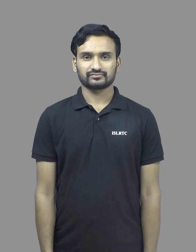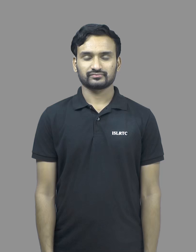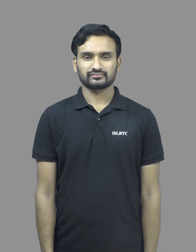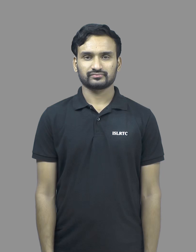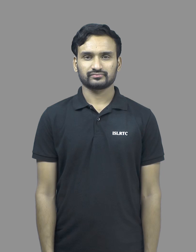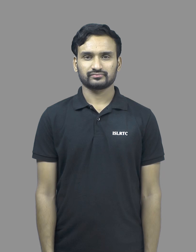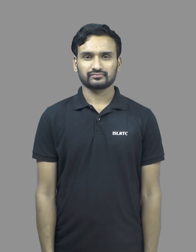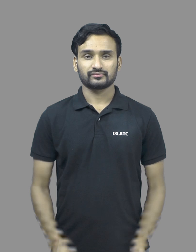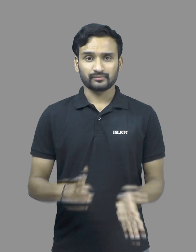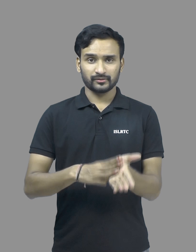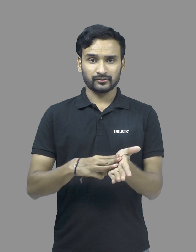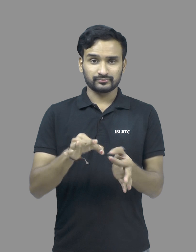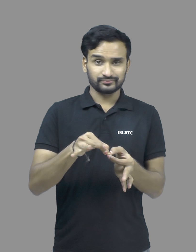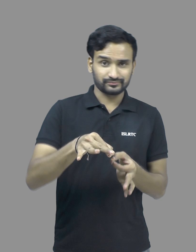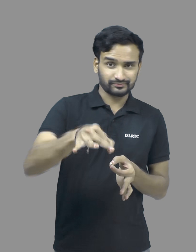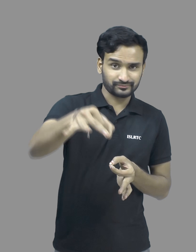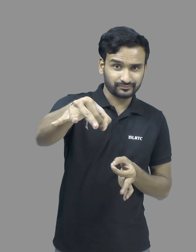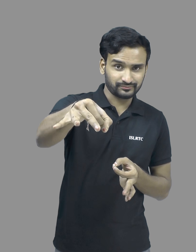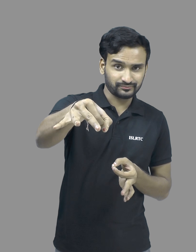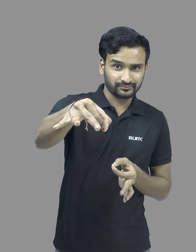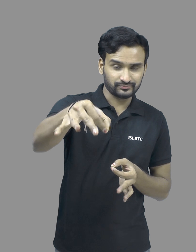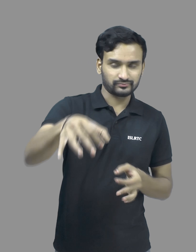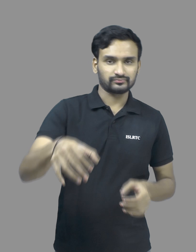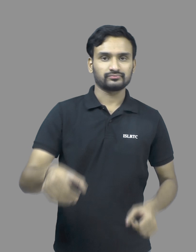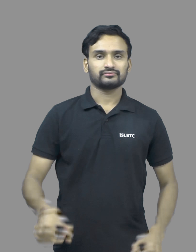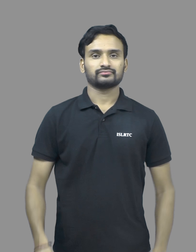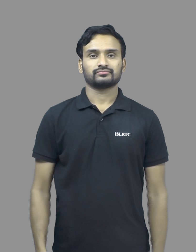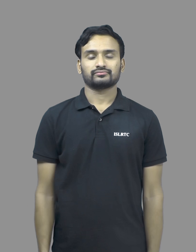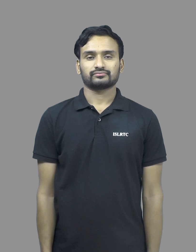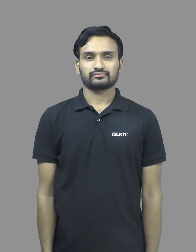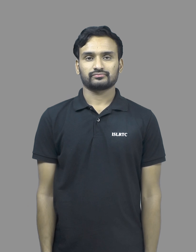Metre